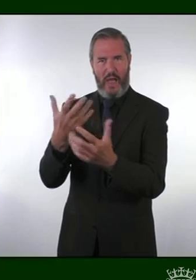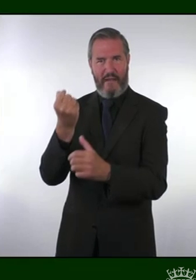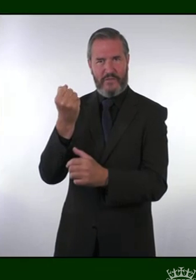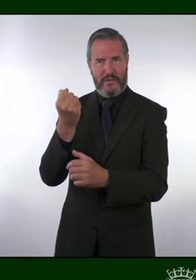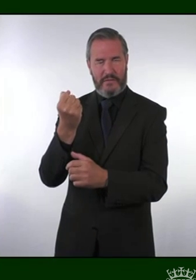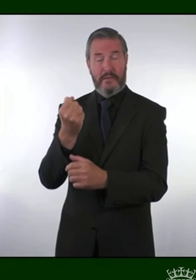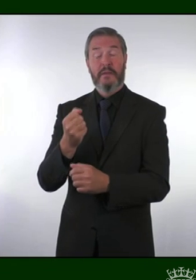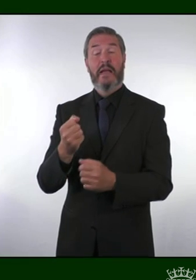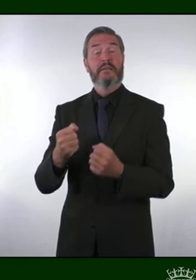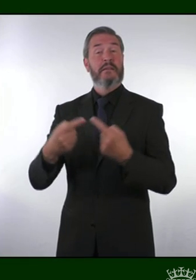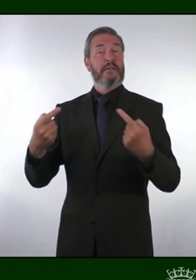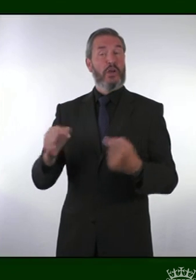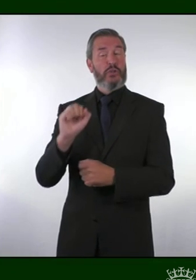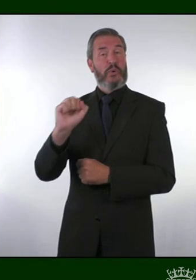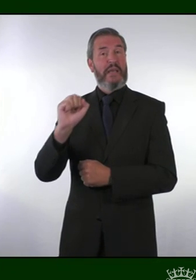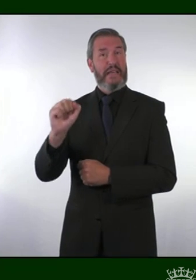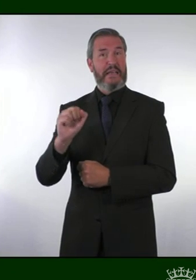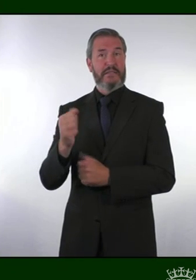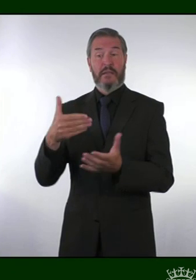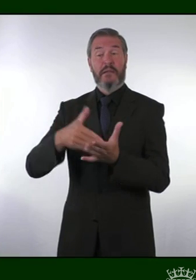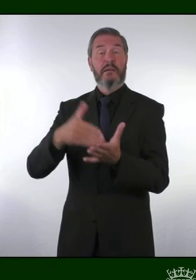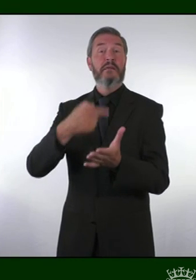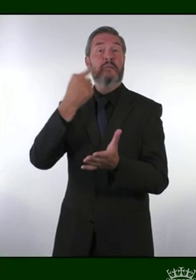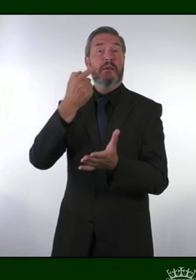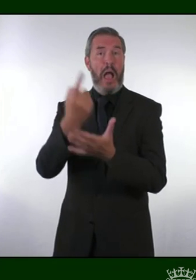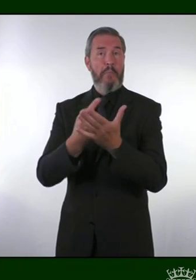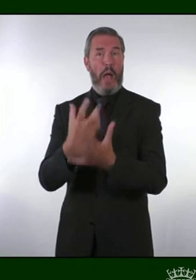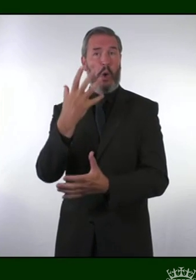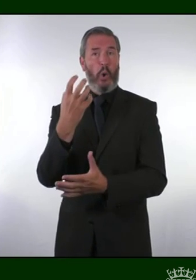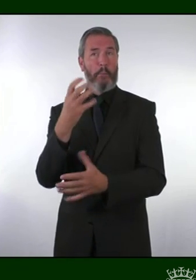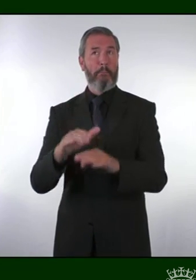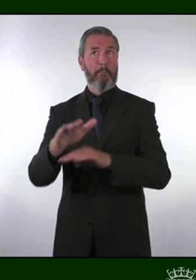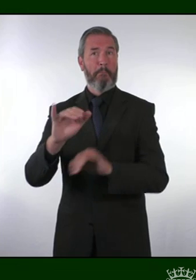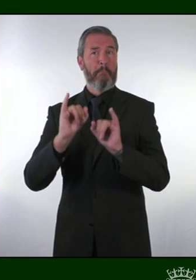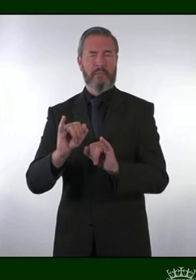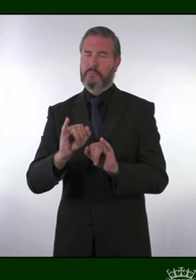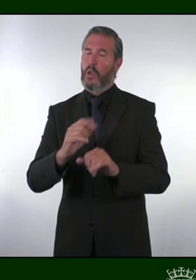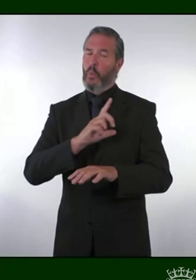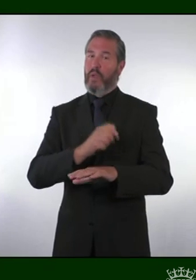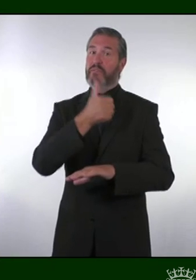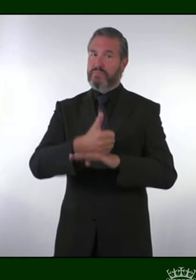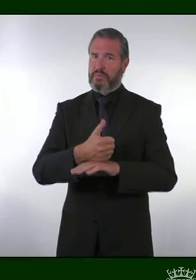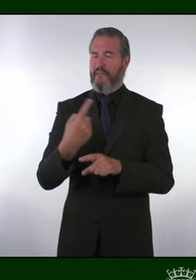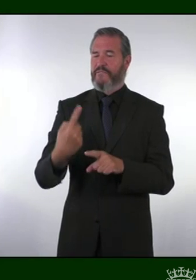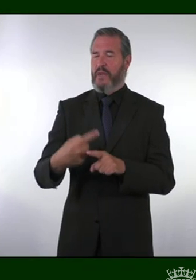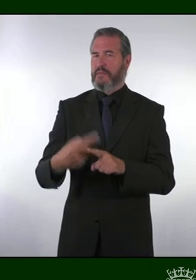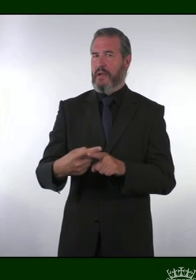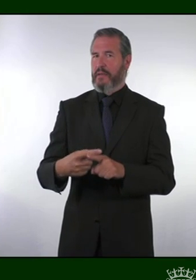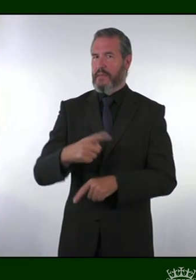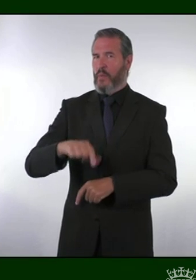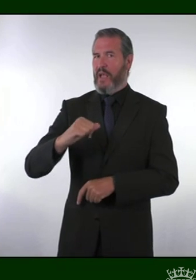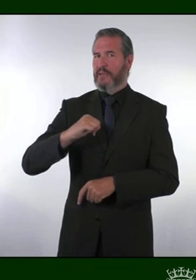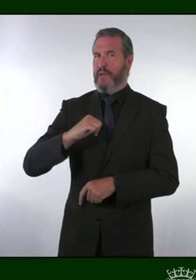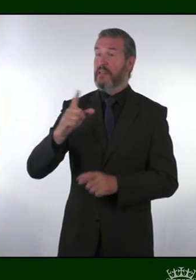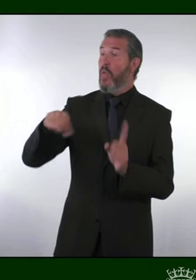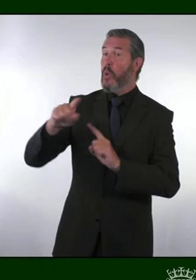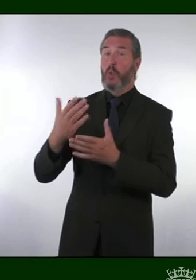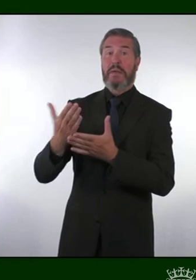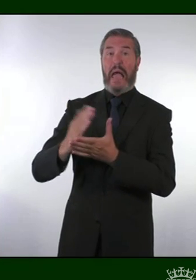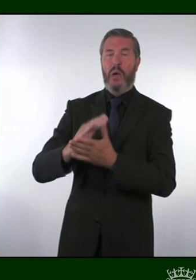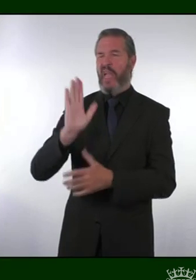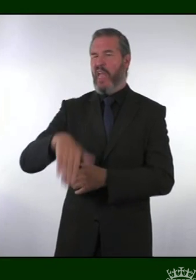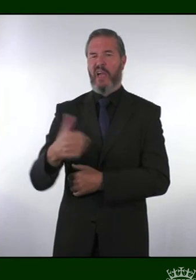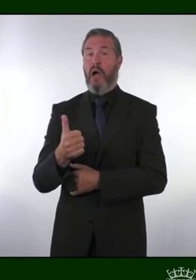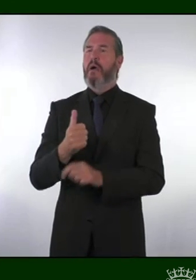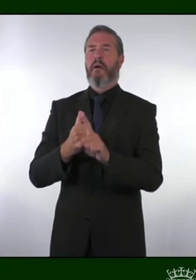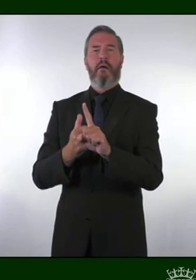Contrary to his prognostications of gloom, it has got up and running much faster than the doubters expected.